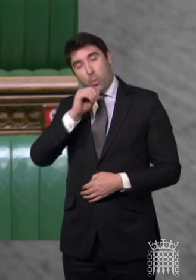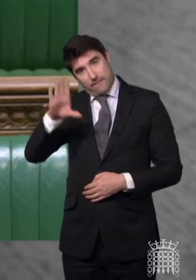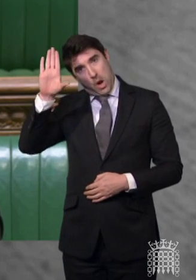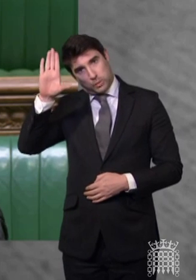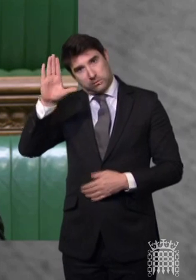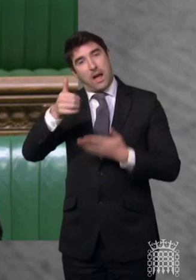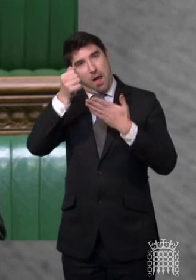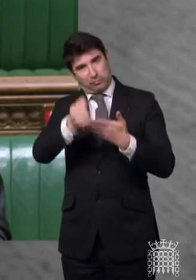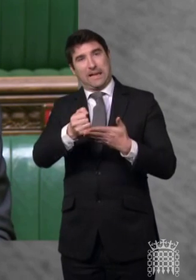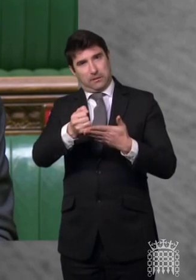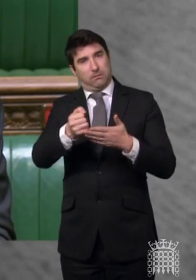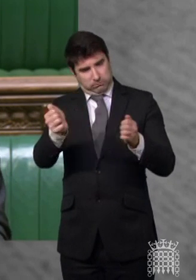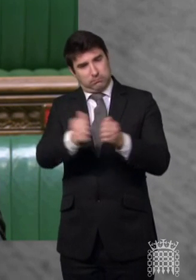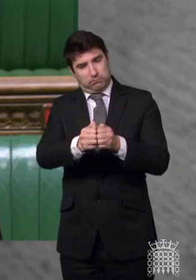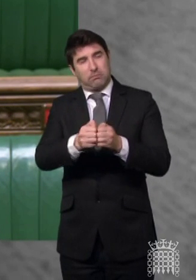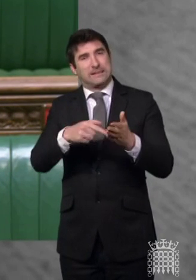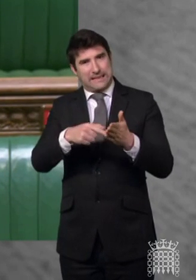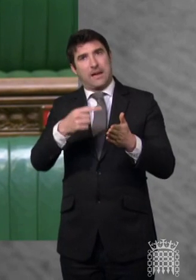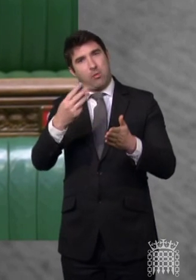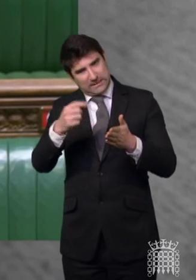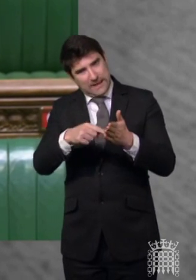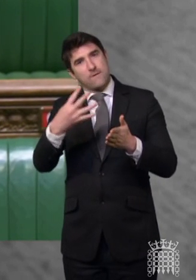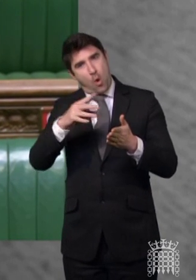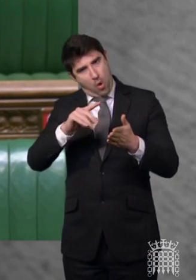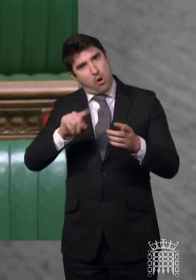As he has outlined, the virus is out of control.